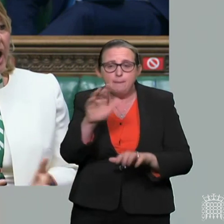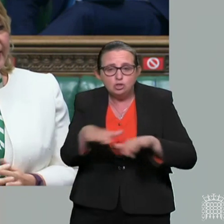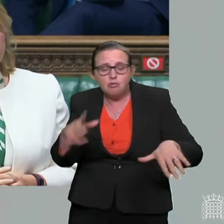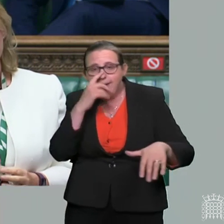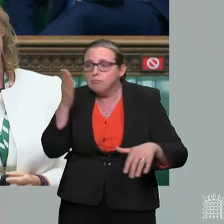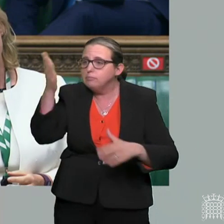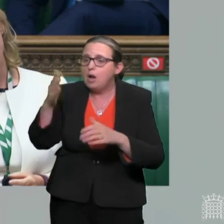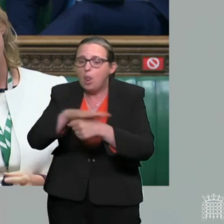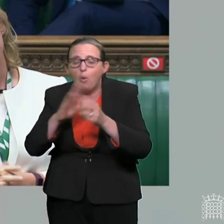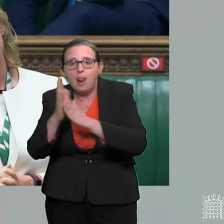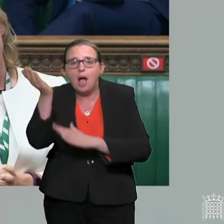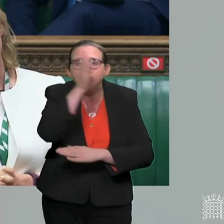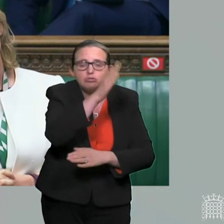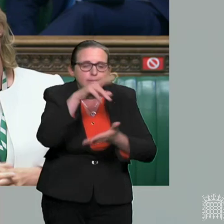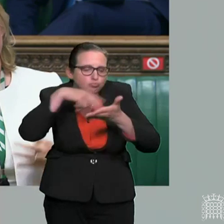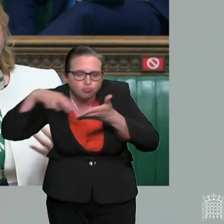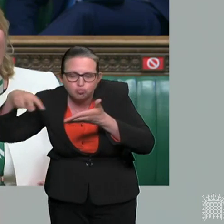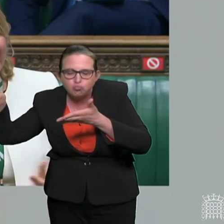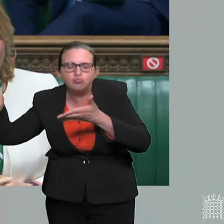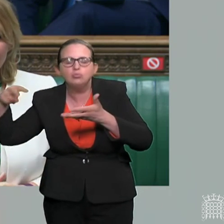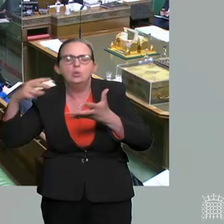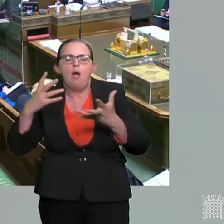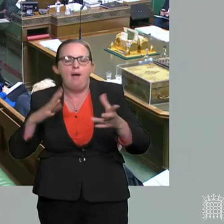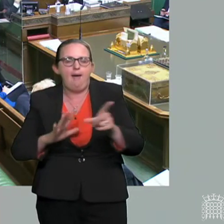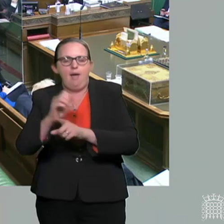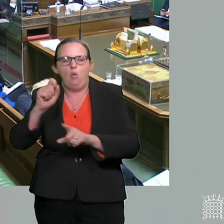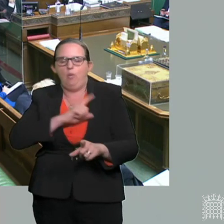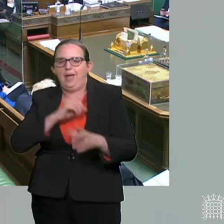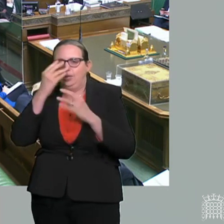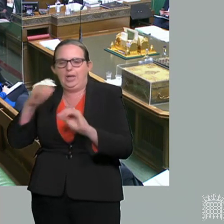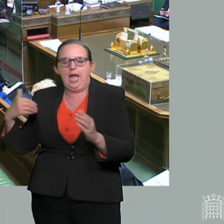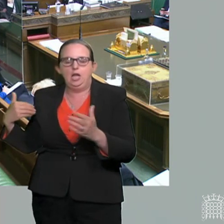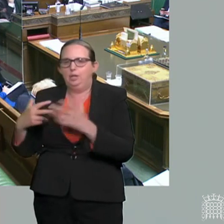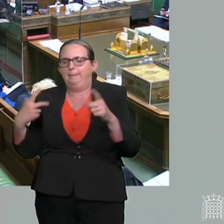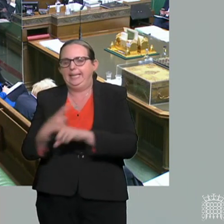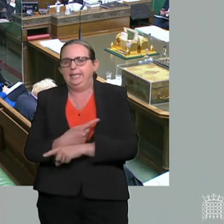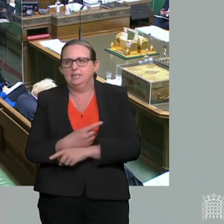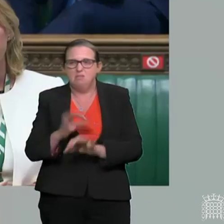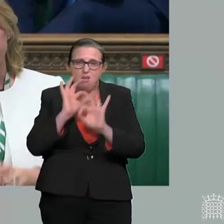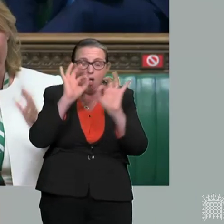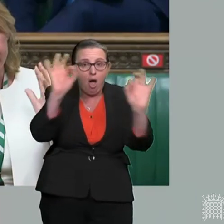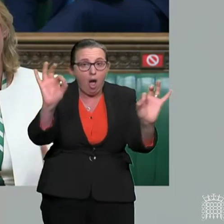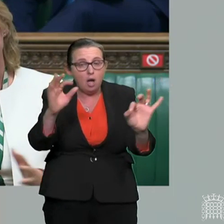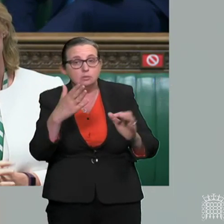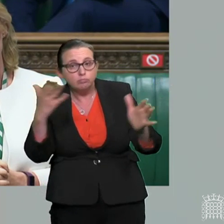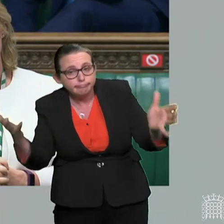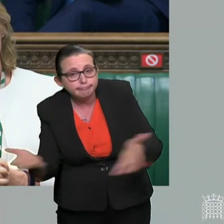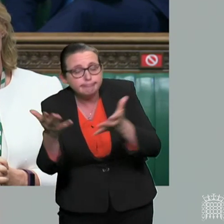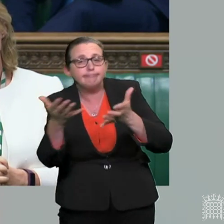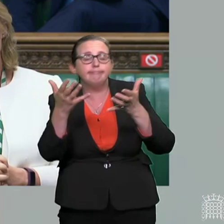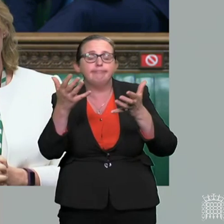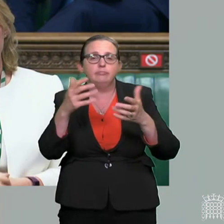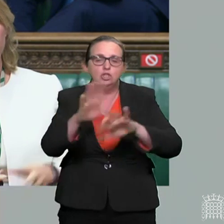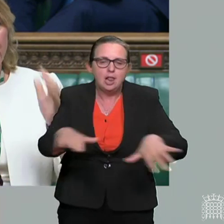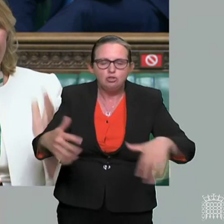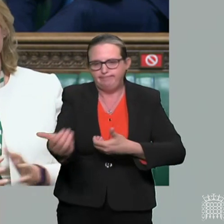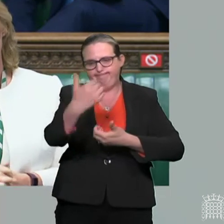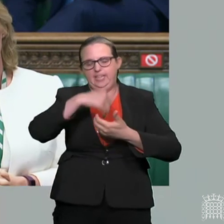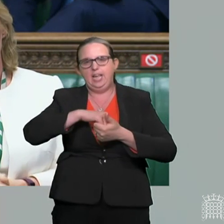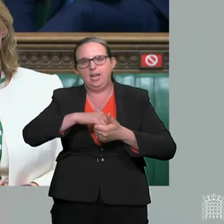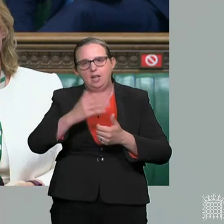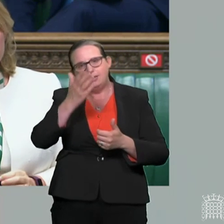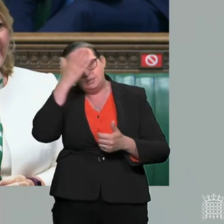With that in mind, will my right honourable Friend join me in encouraging every child across the nation to take part in the summer reading challenge?